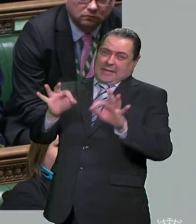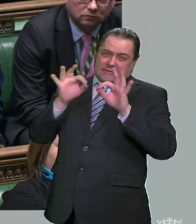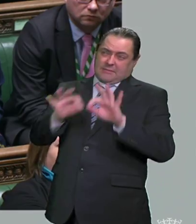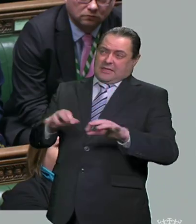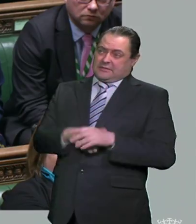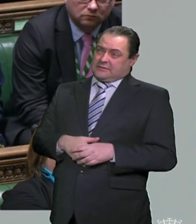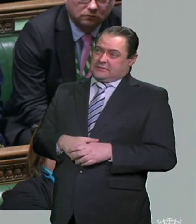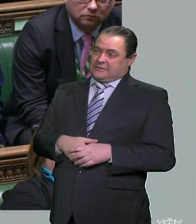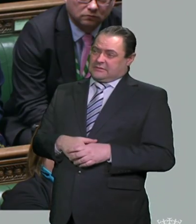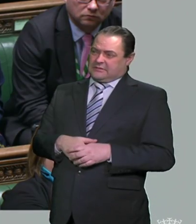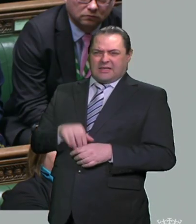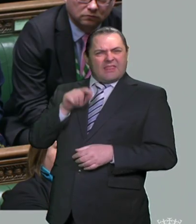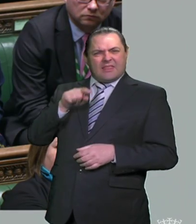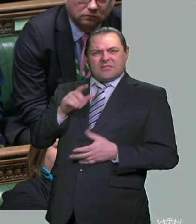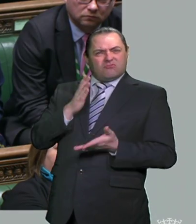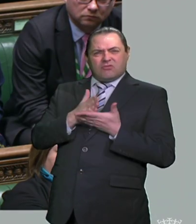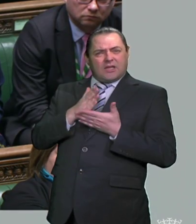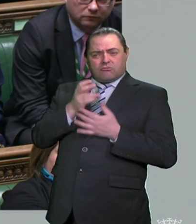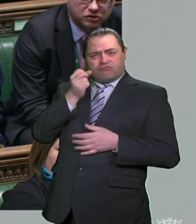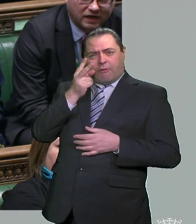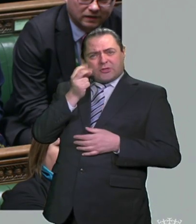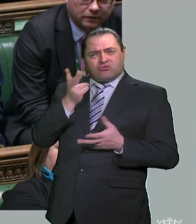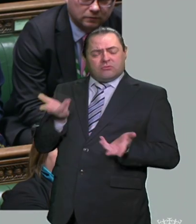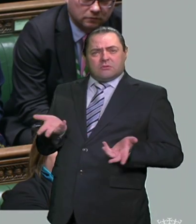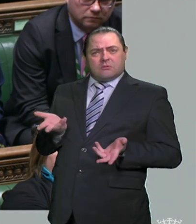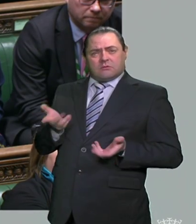That is complete and utter nonsense.